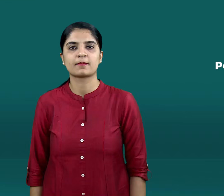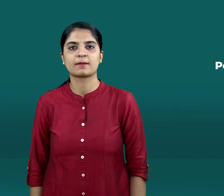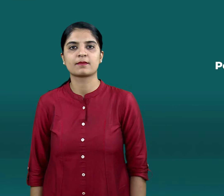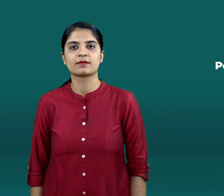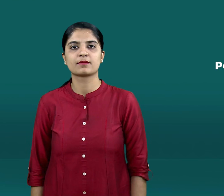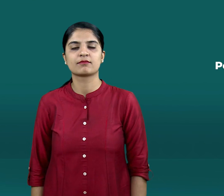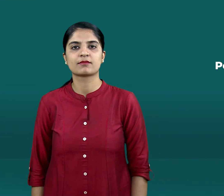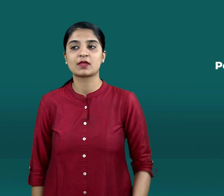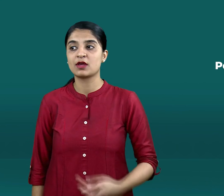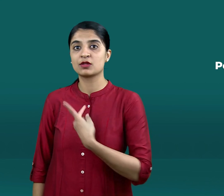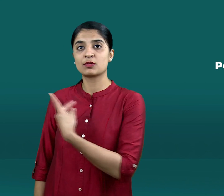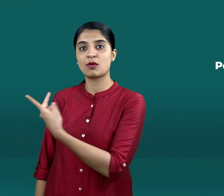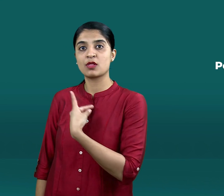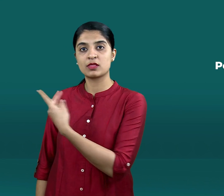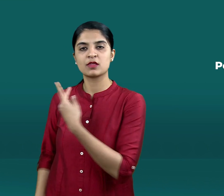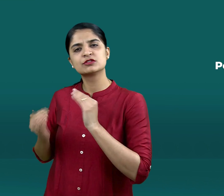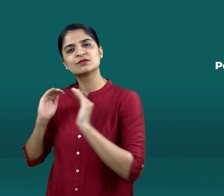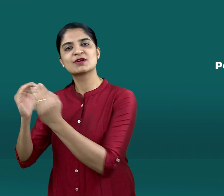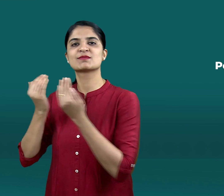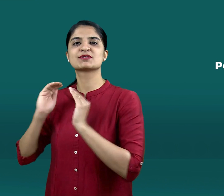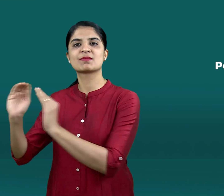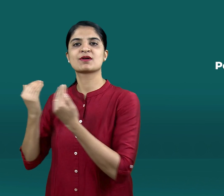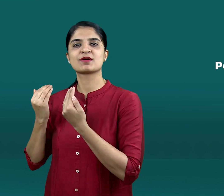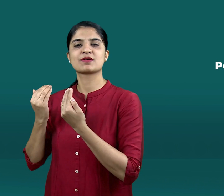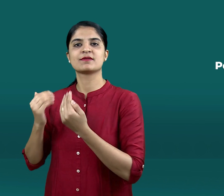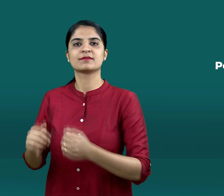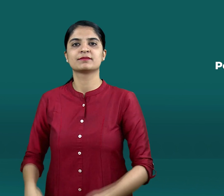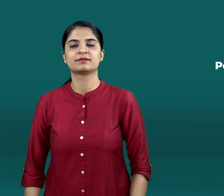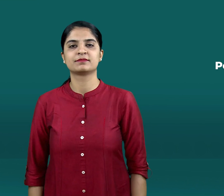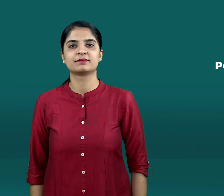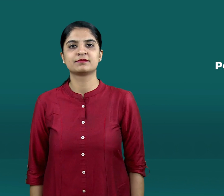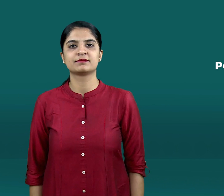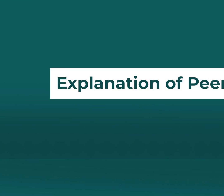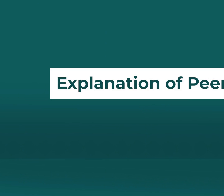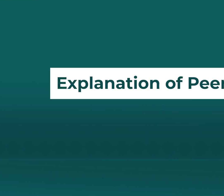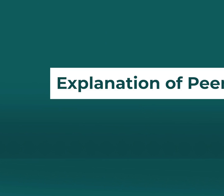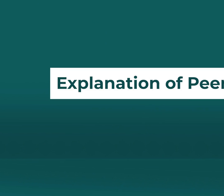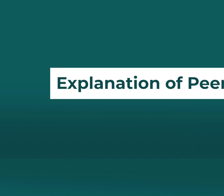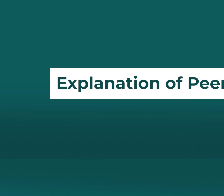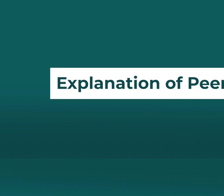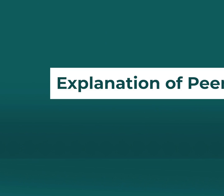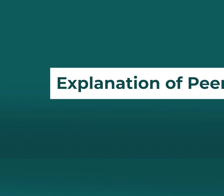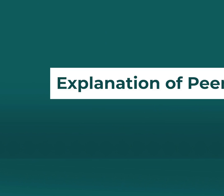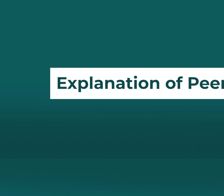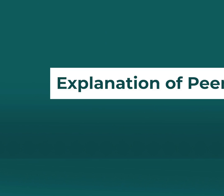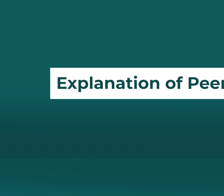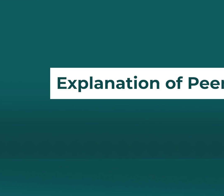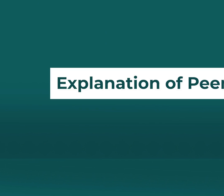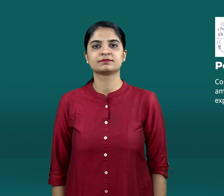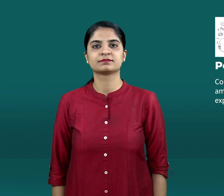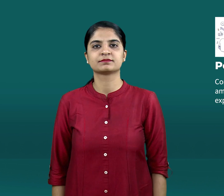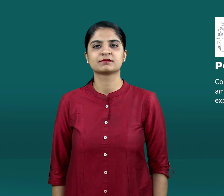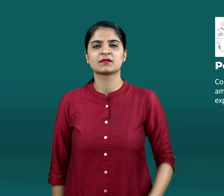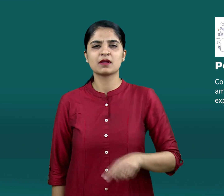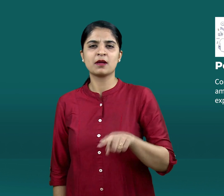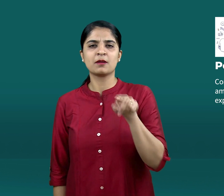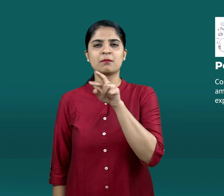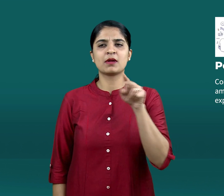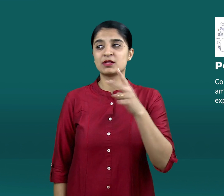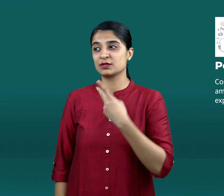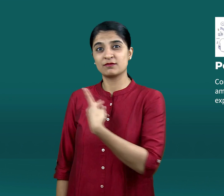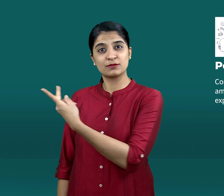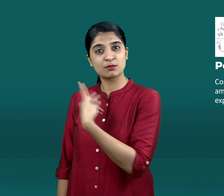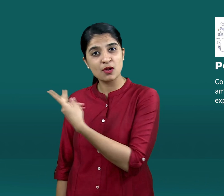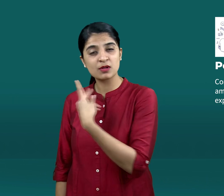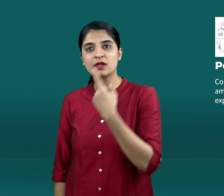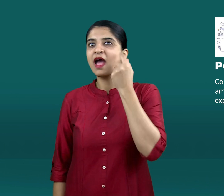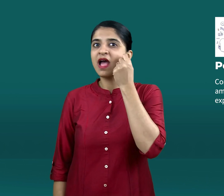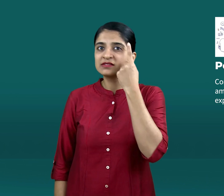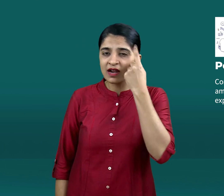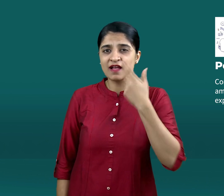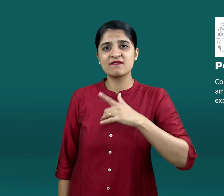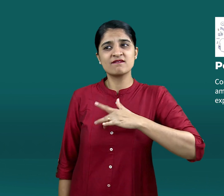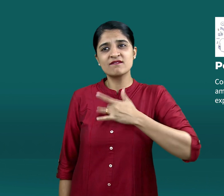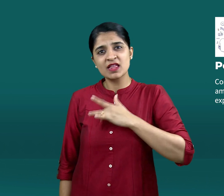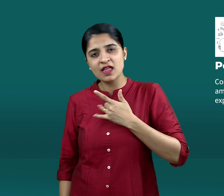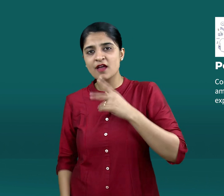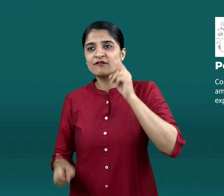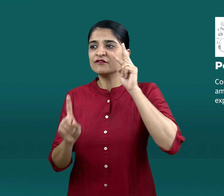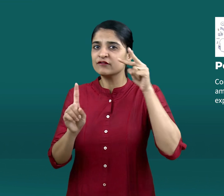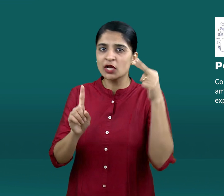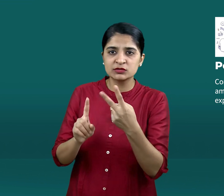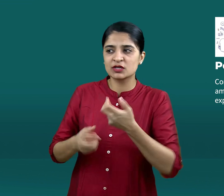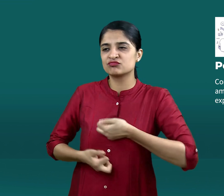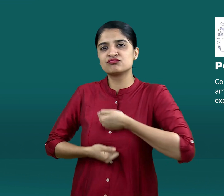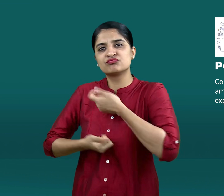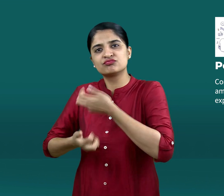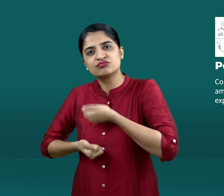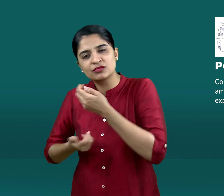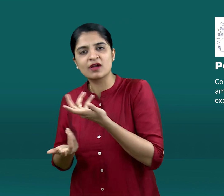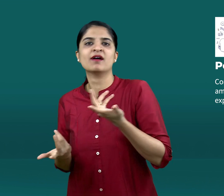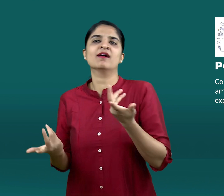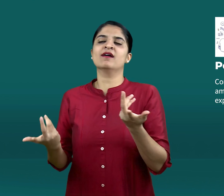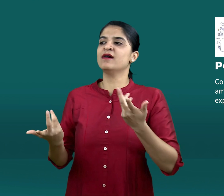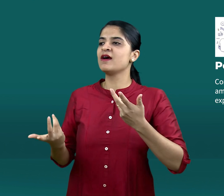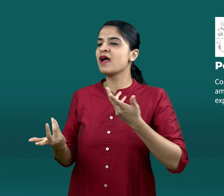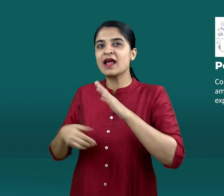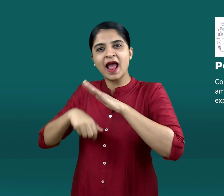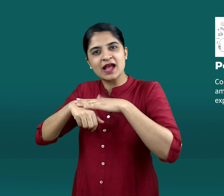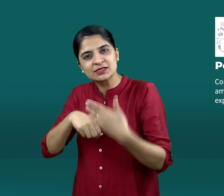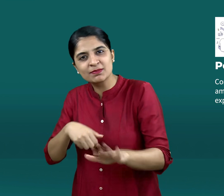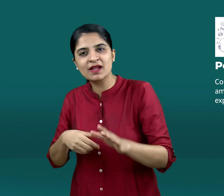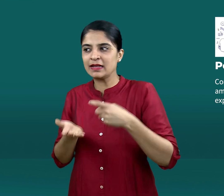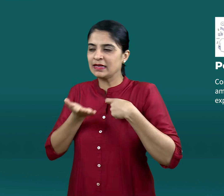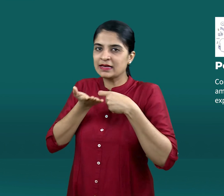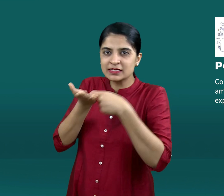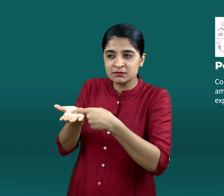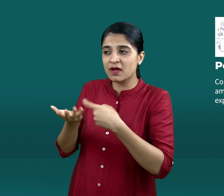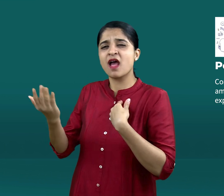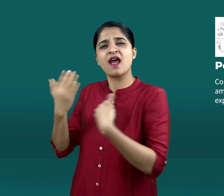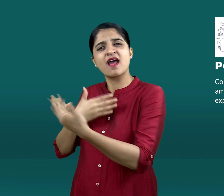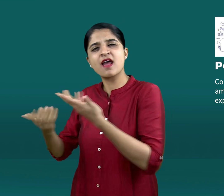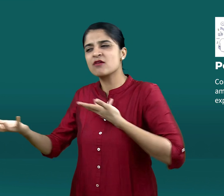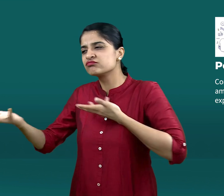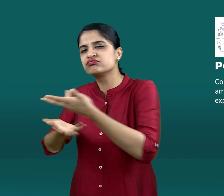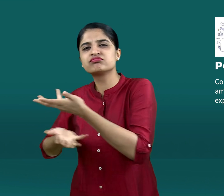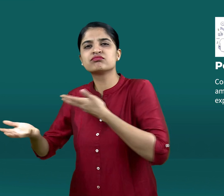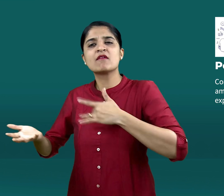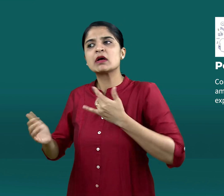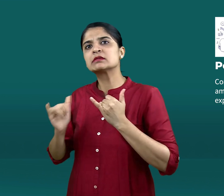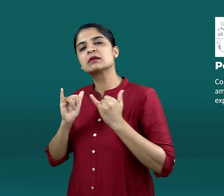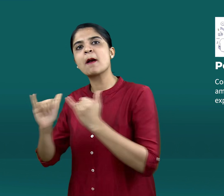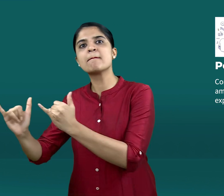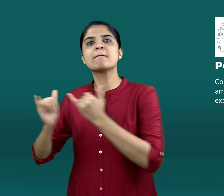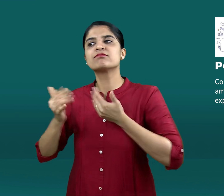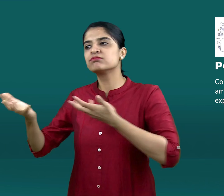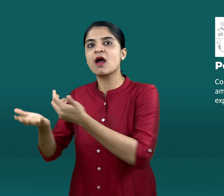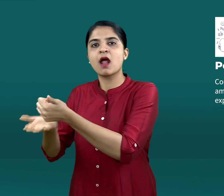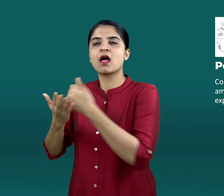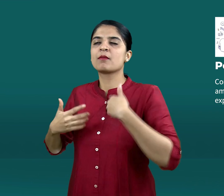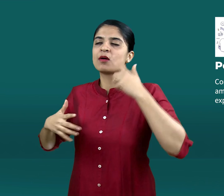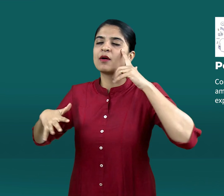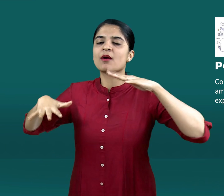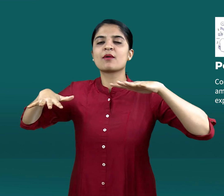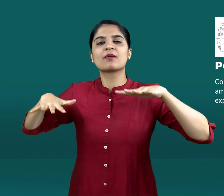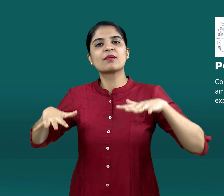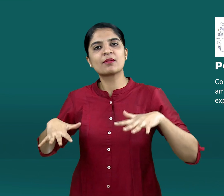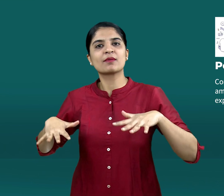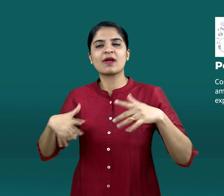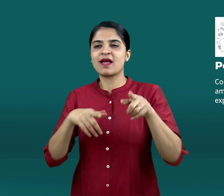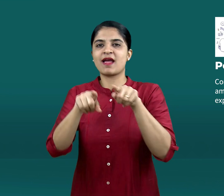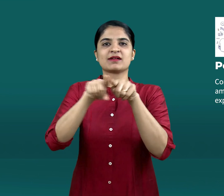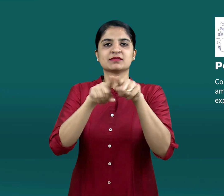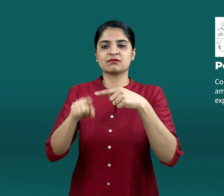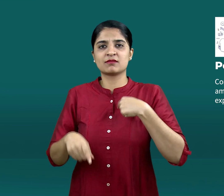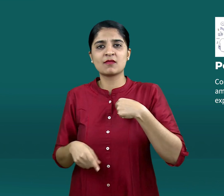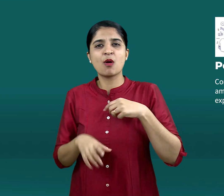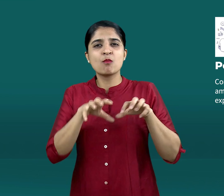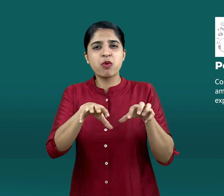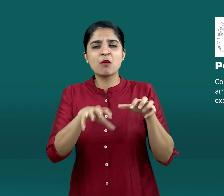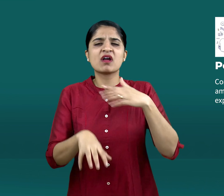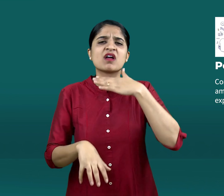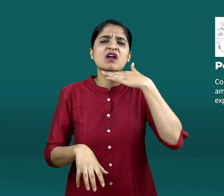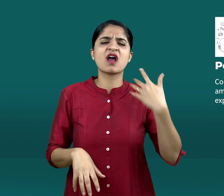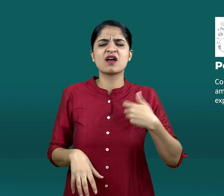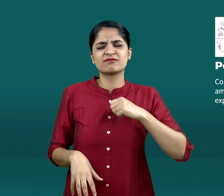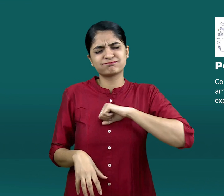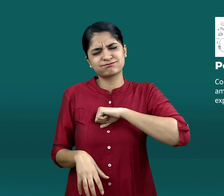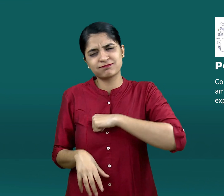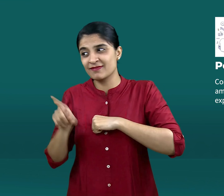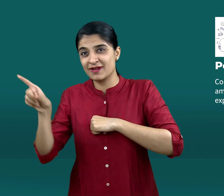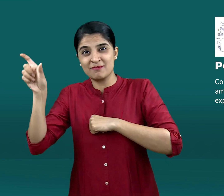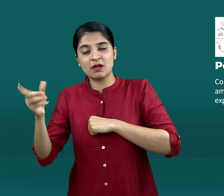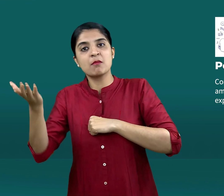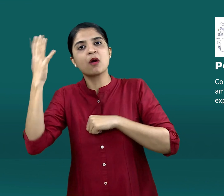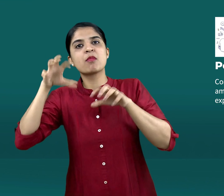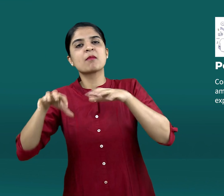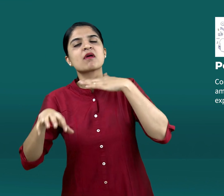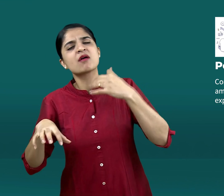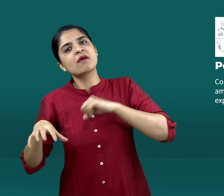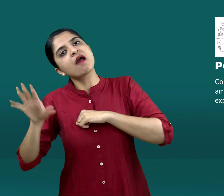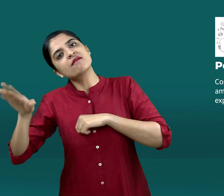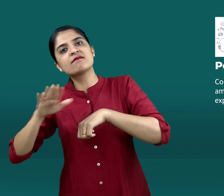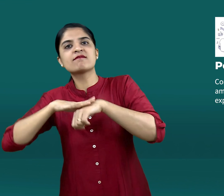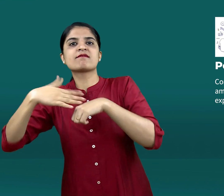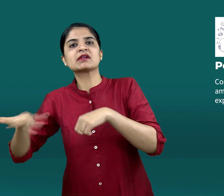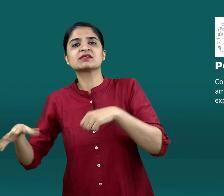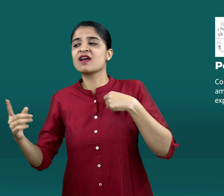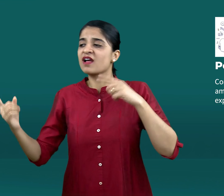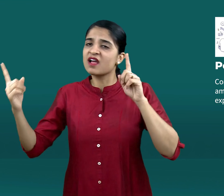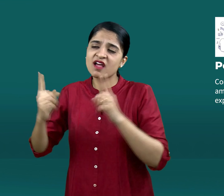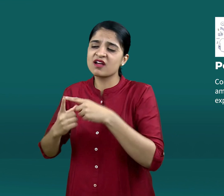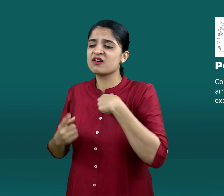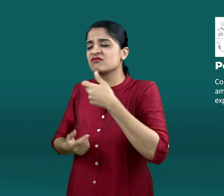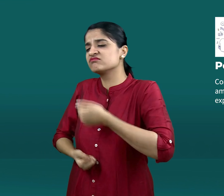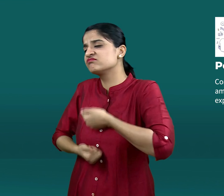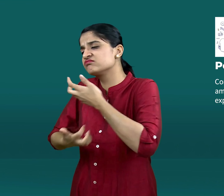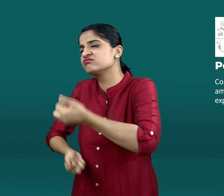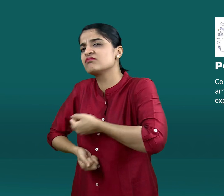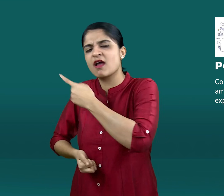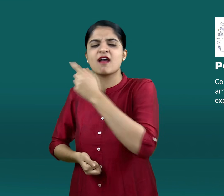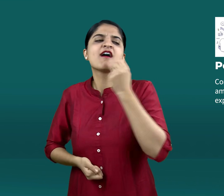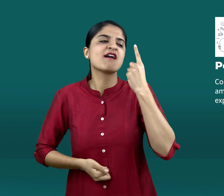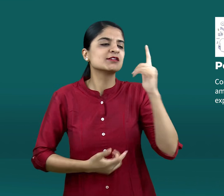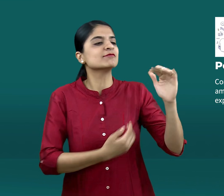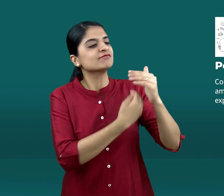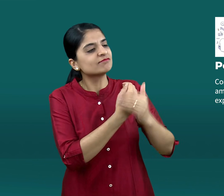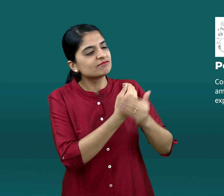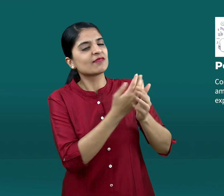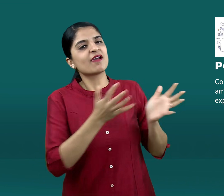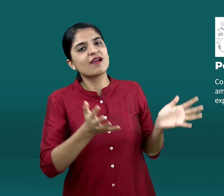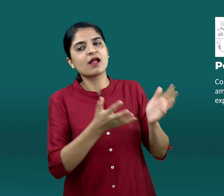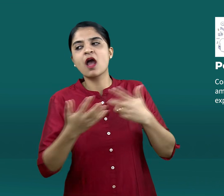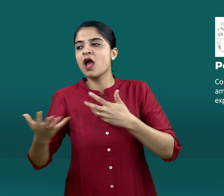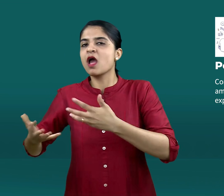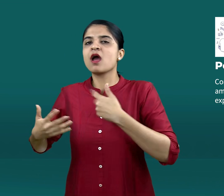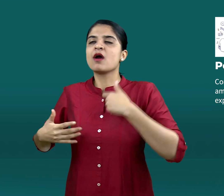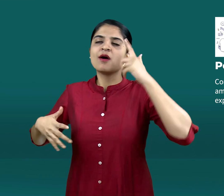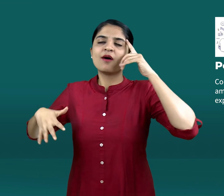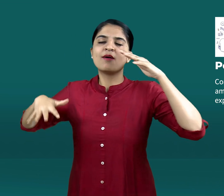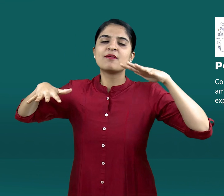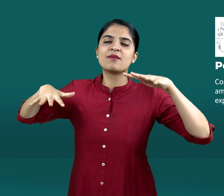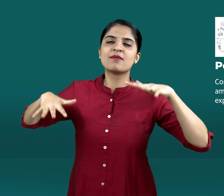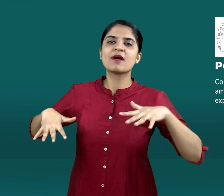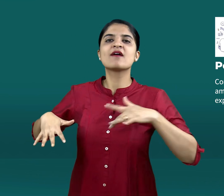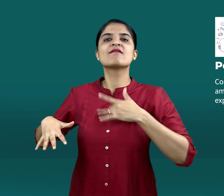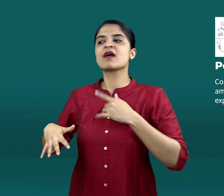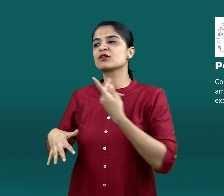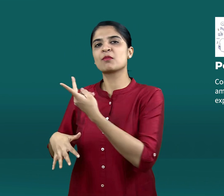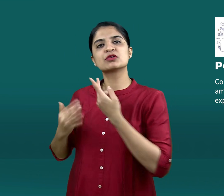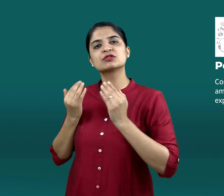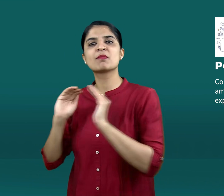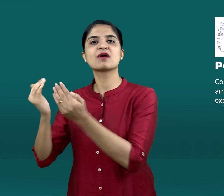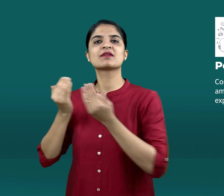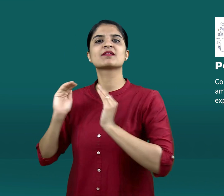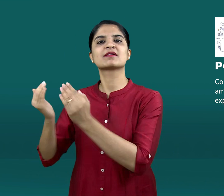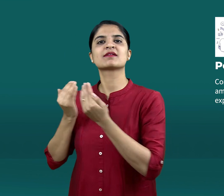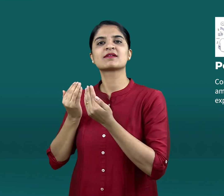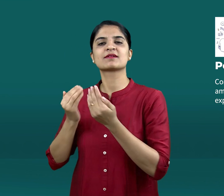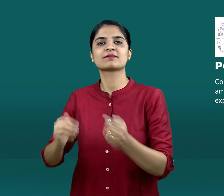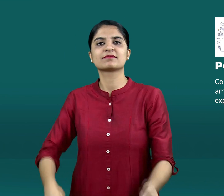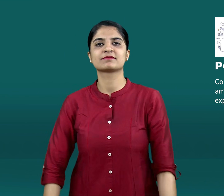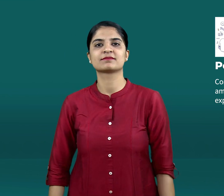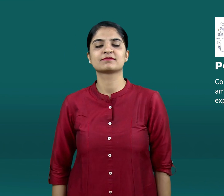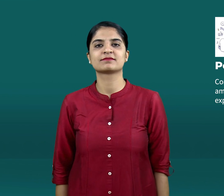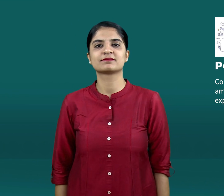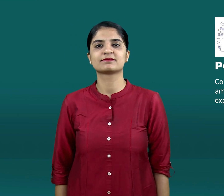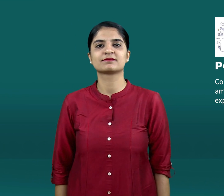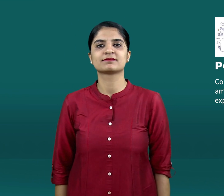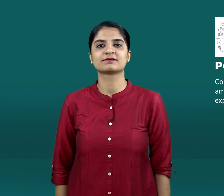Peer support